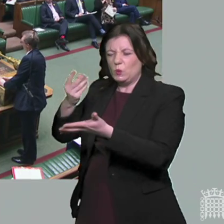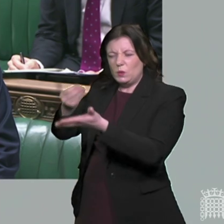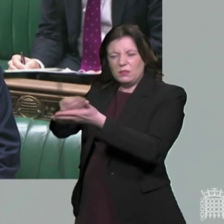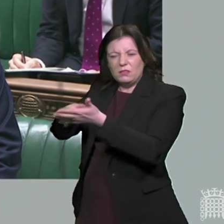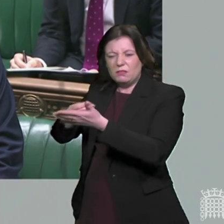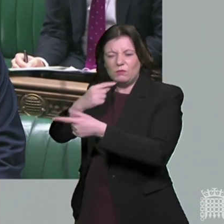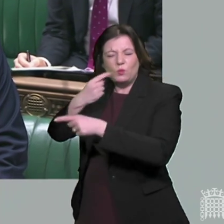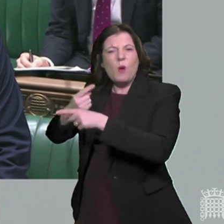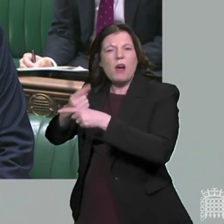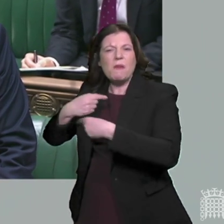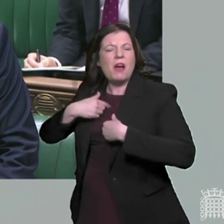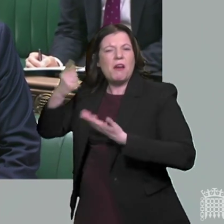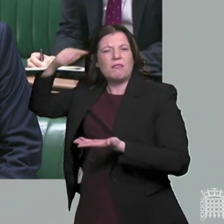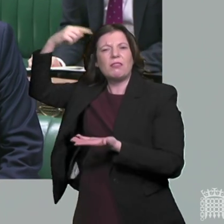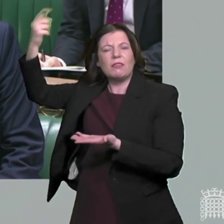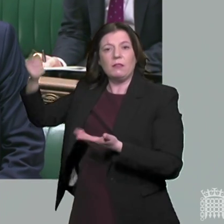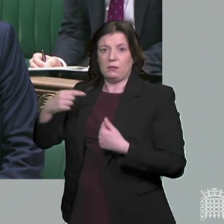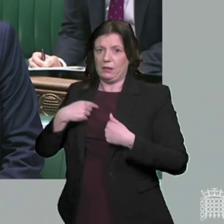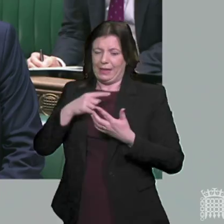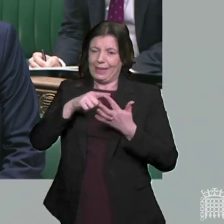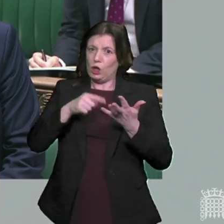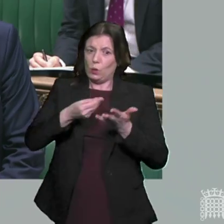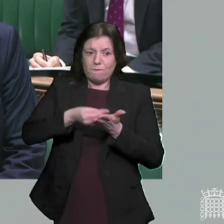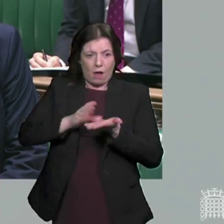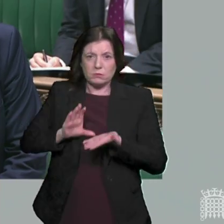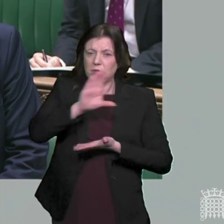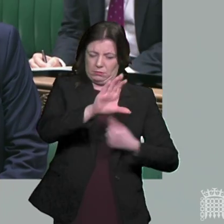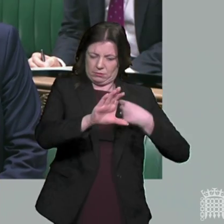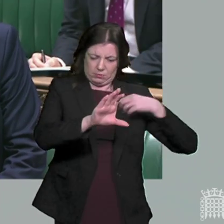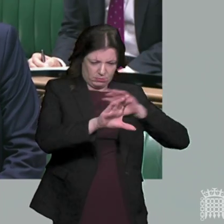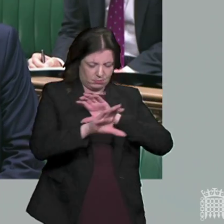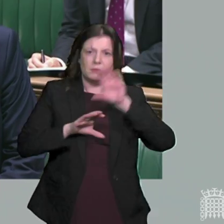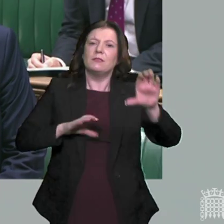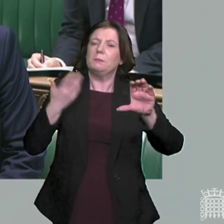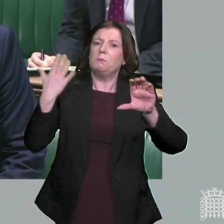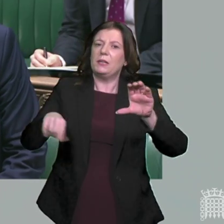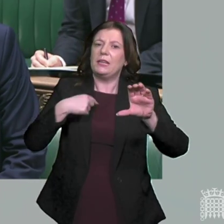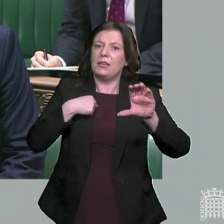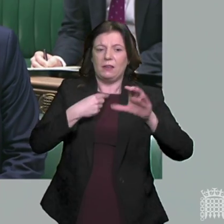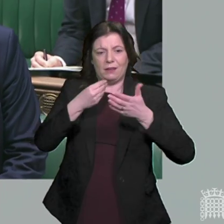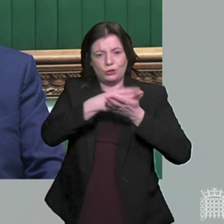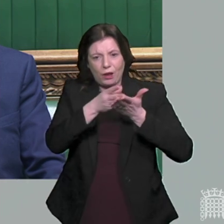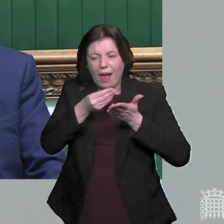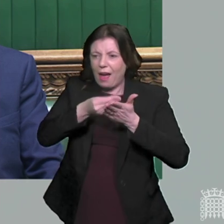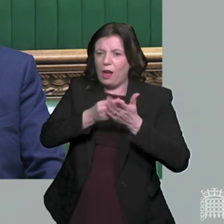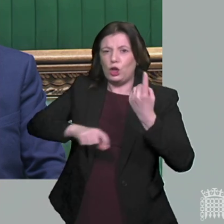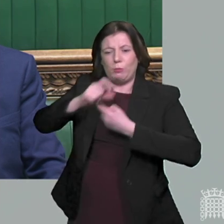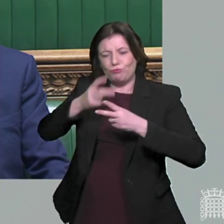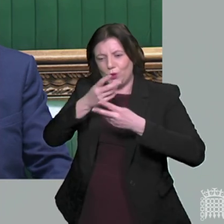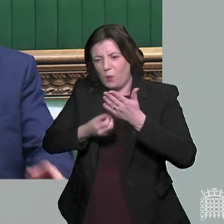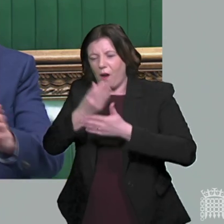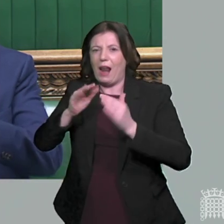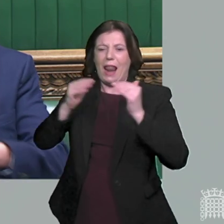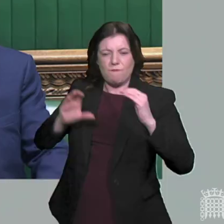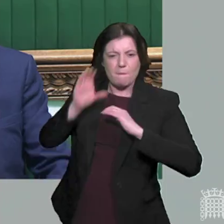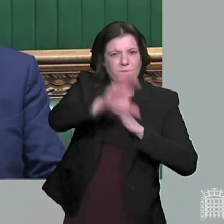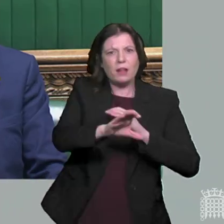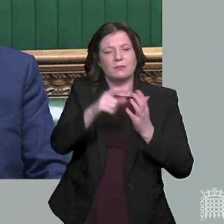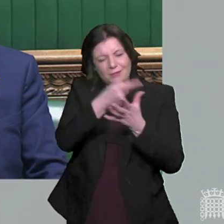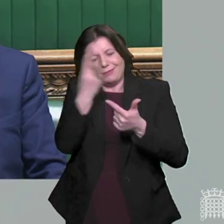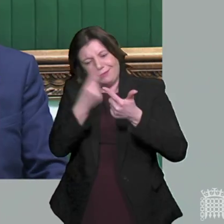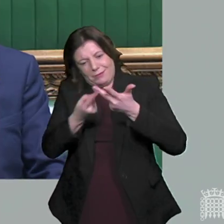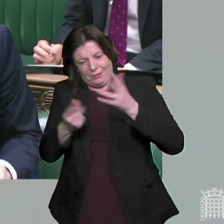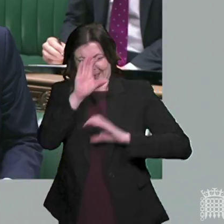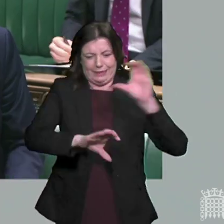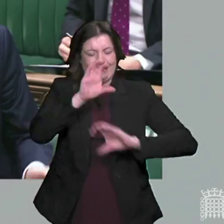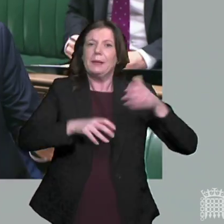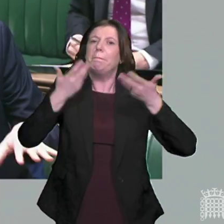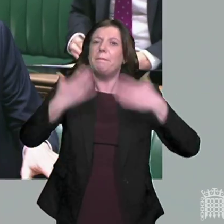The fact is that the UK Government have replaced EU funding in full through the shared prosperity fund, the community ownership fund, the community renewal fund, levelling-up funds and much else besides.